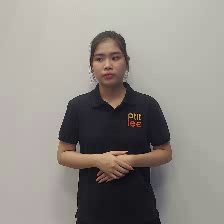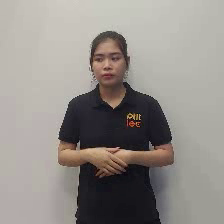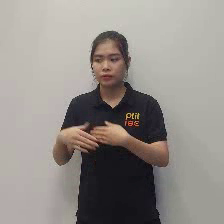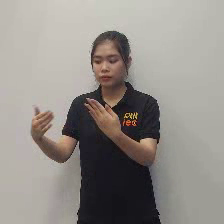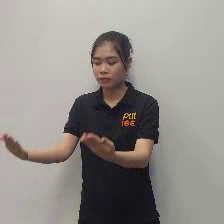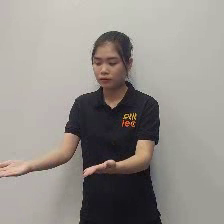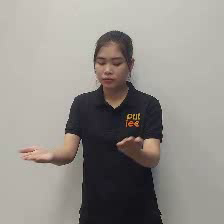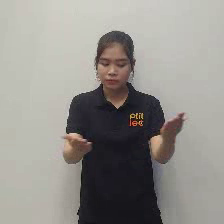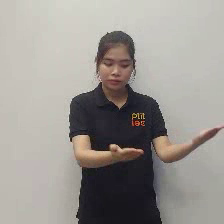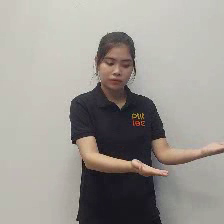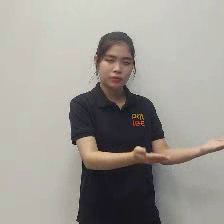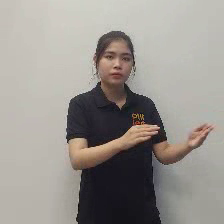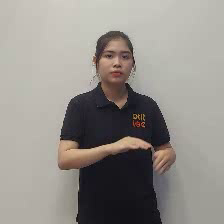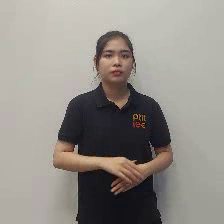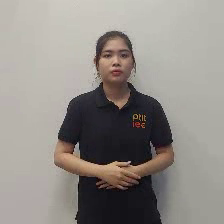Mời vào